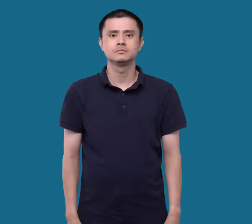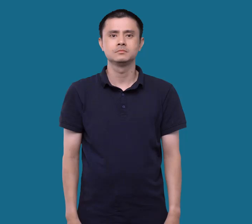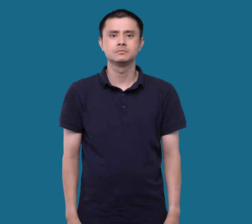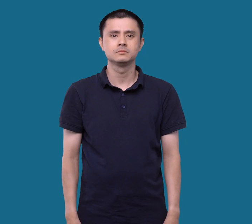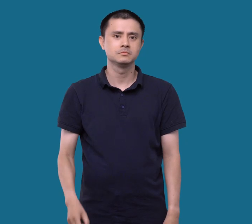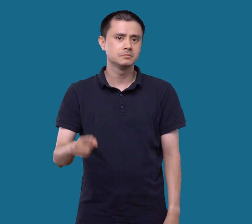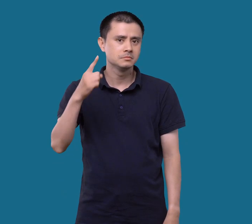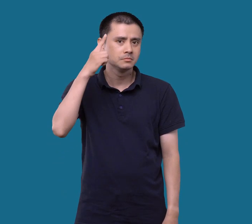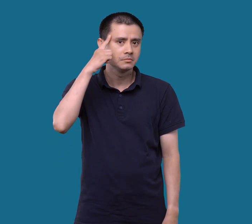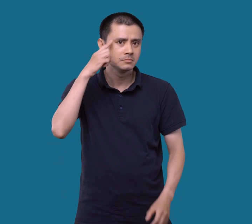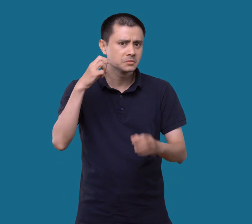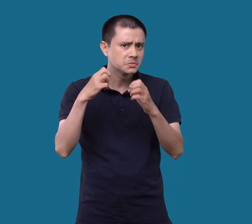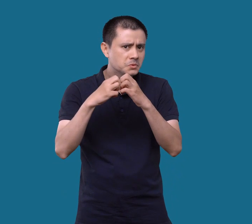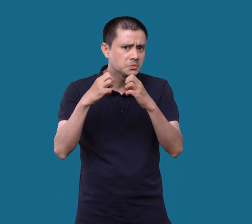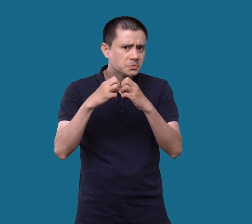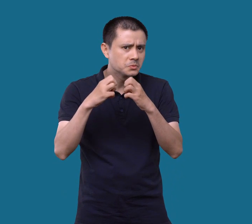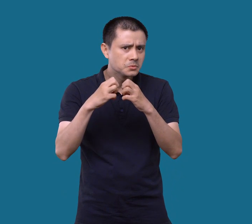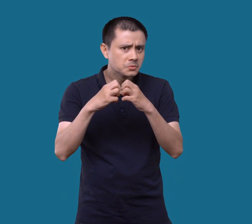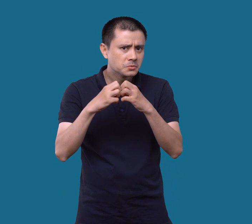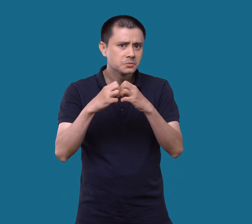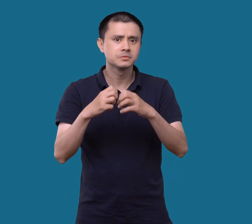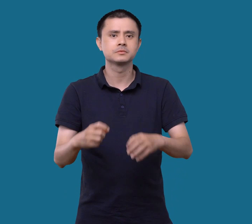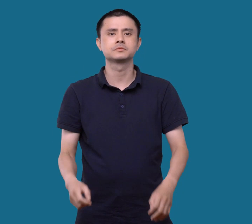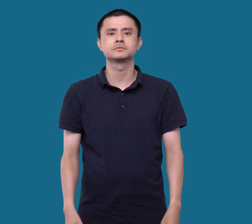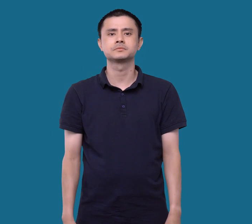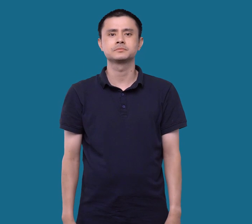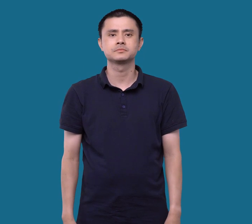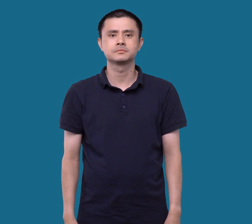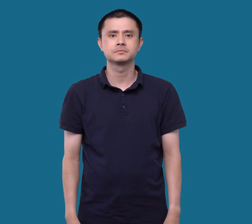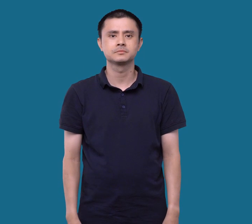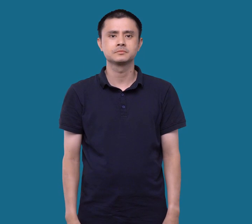nghiên cứu